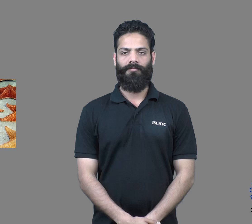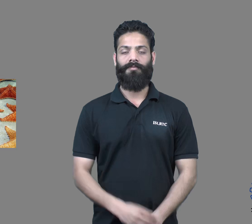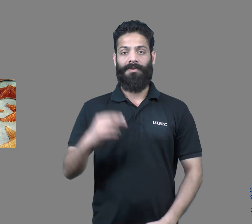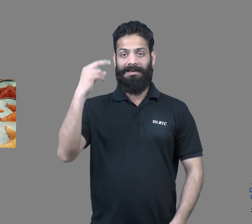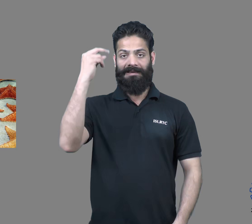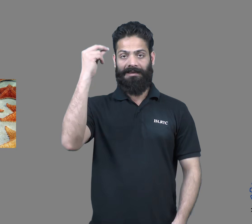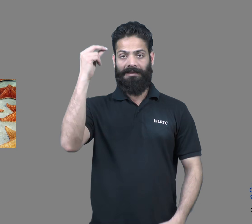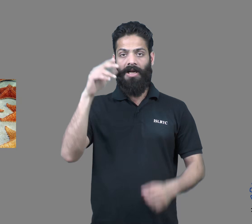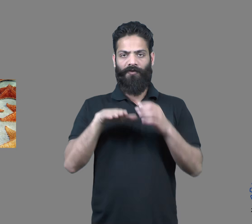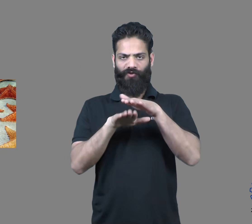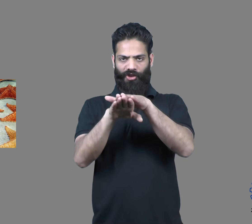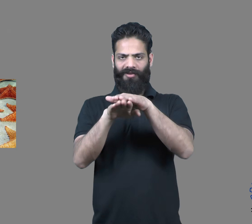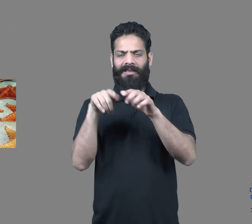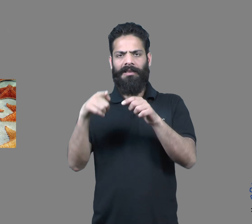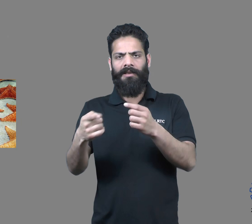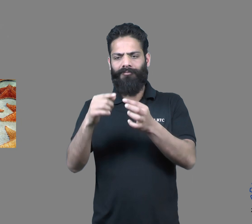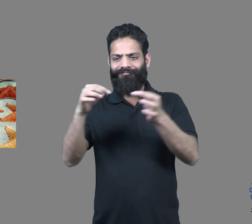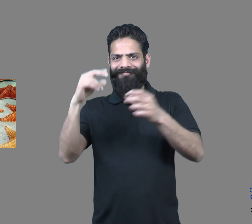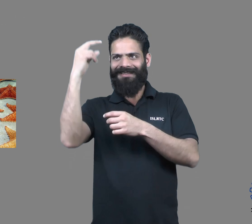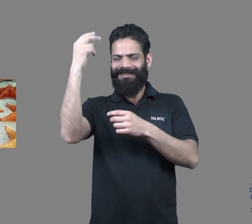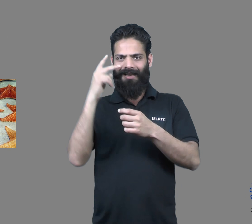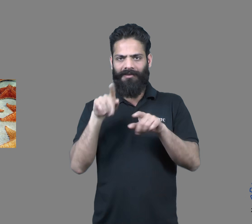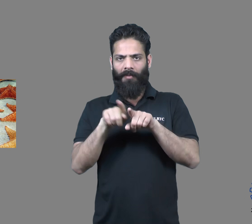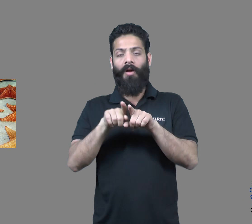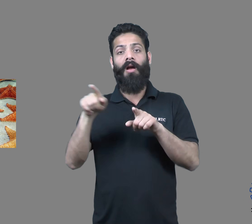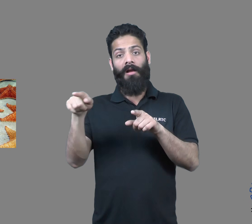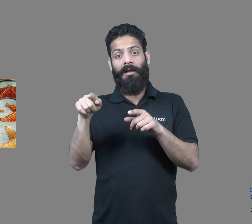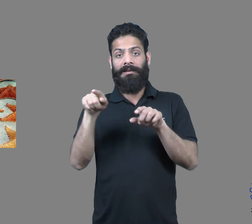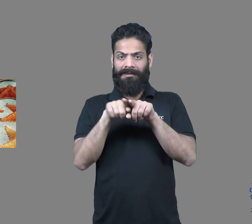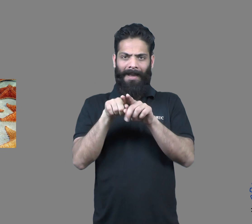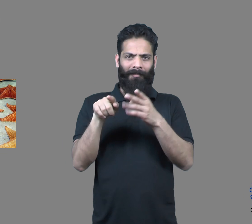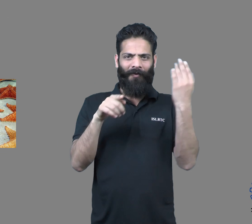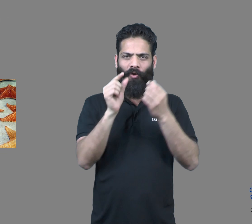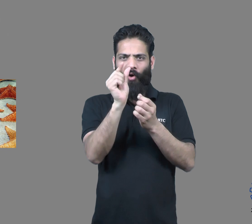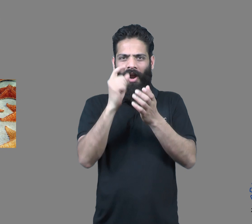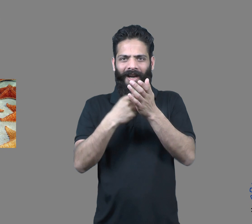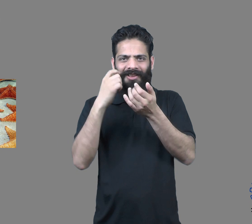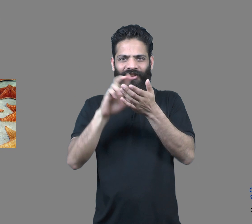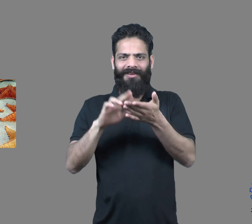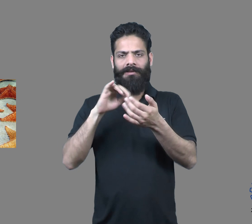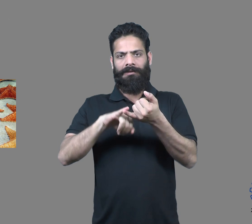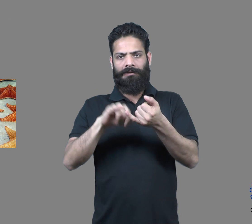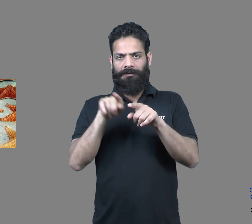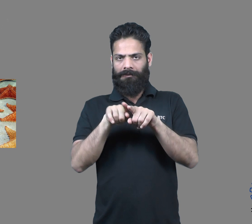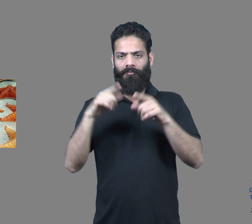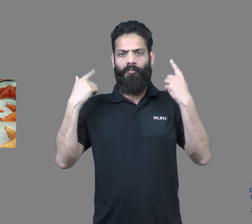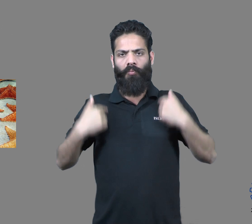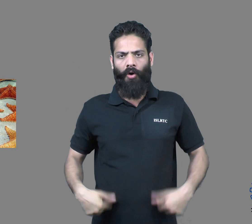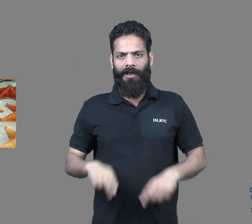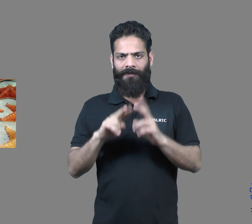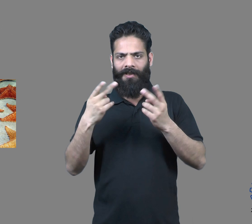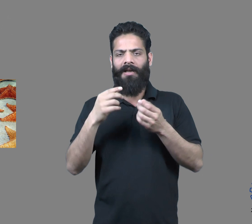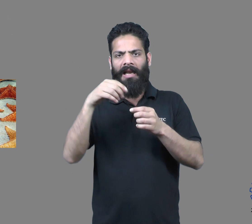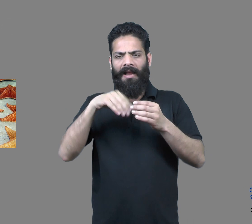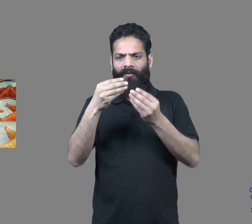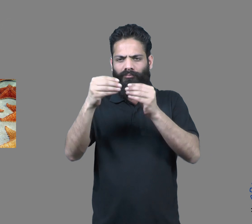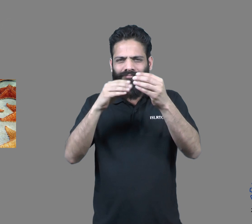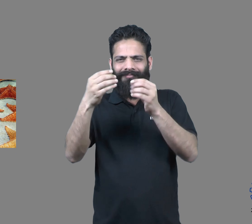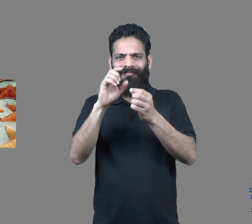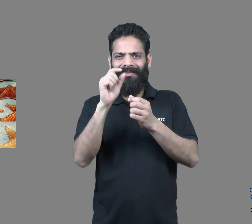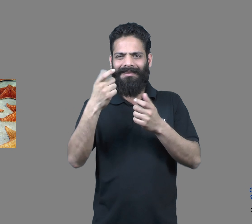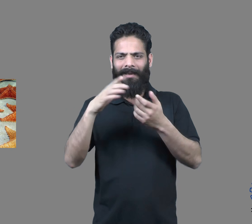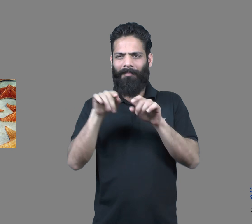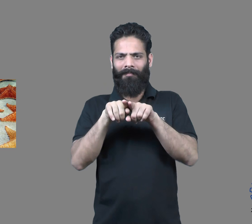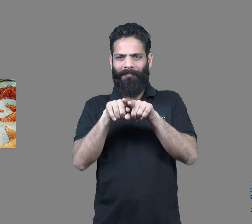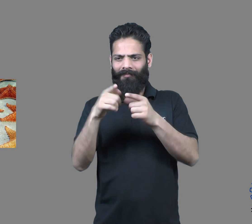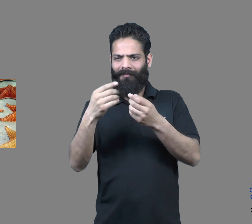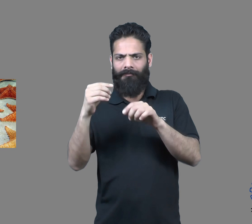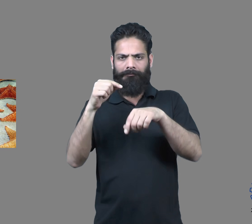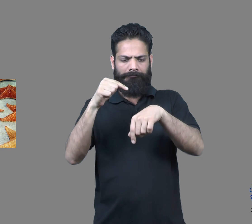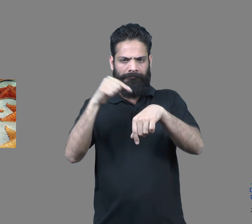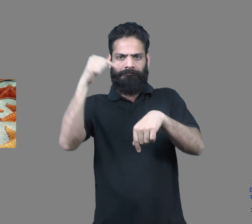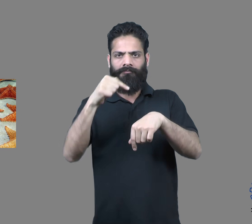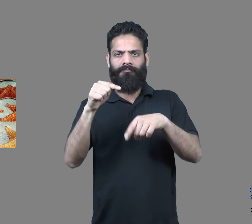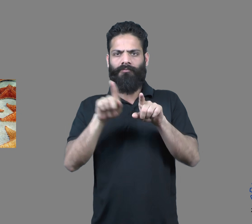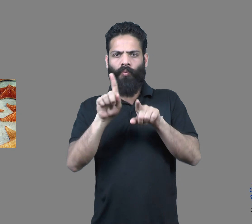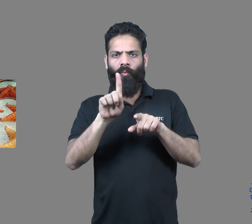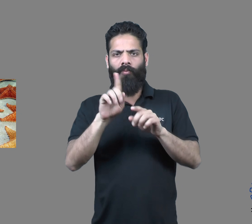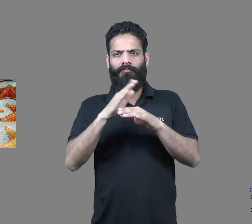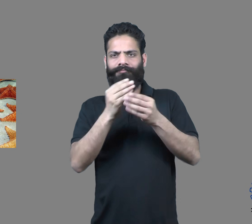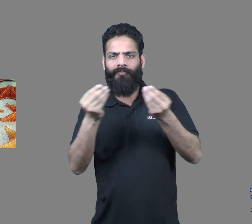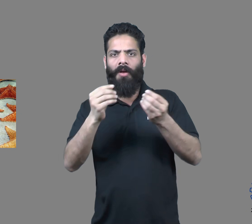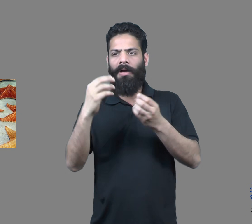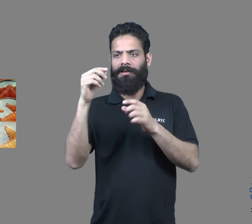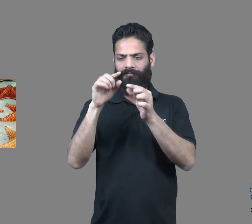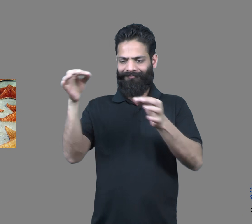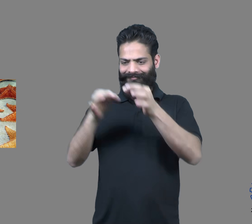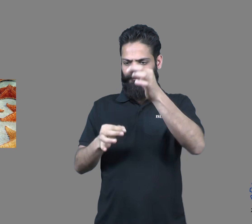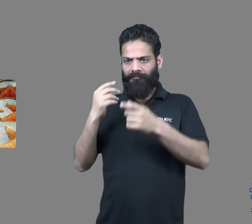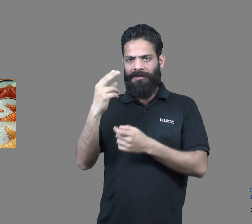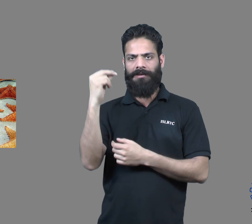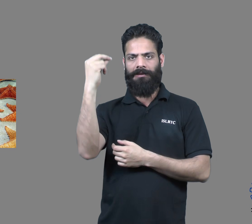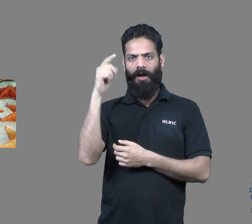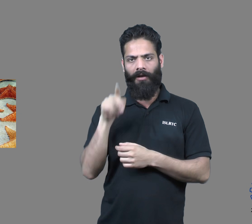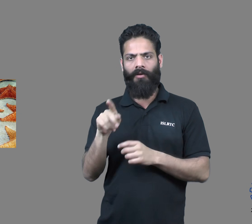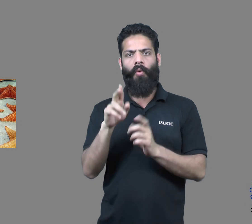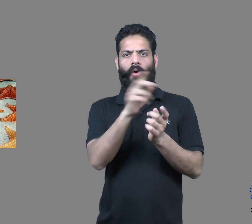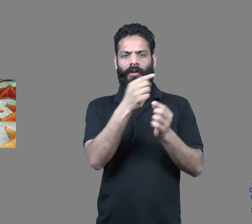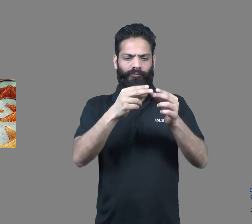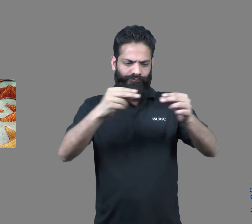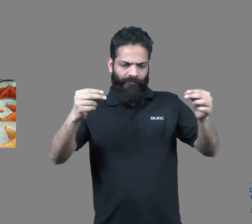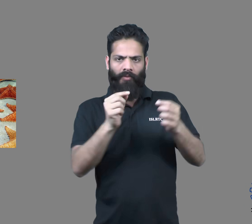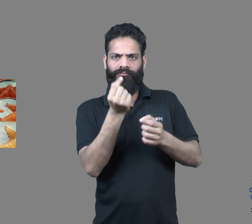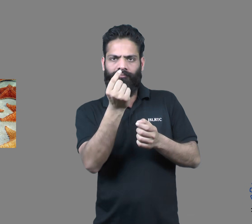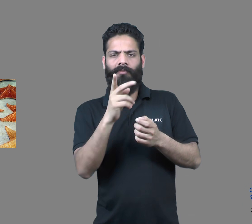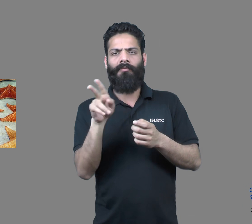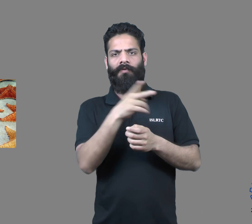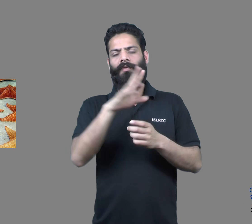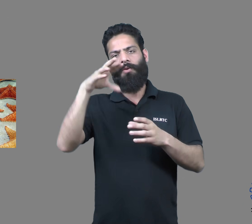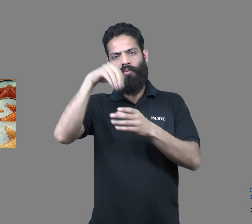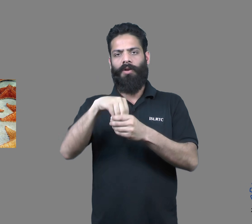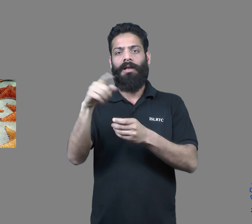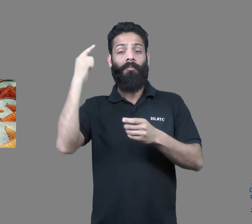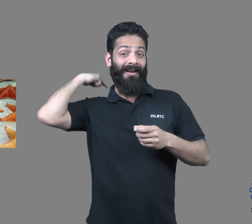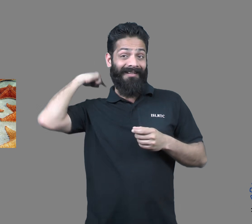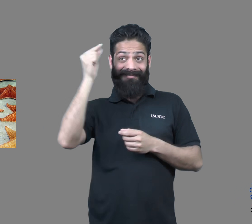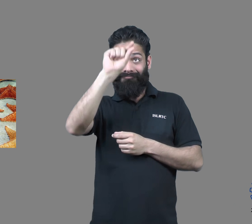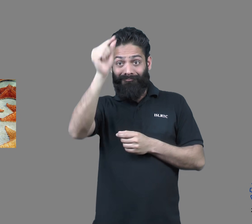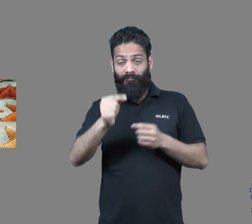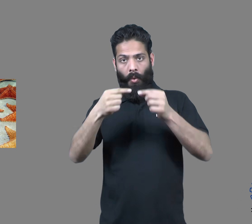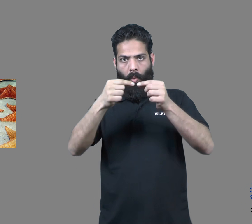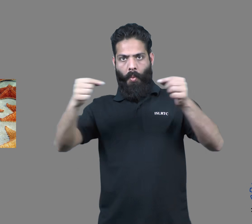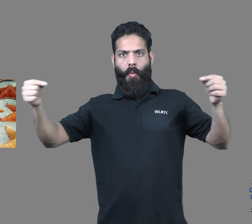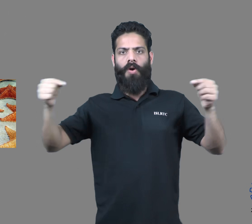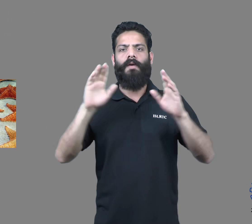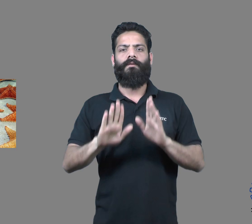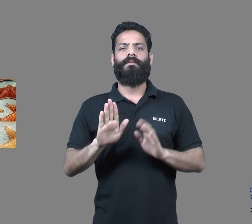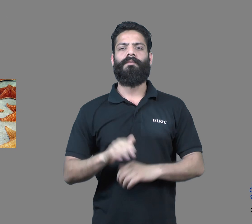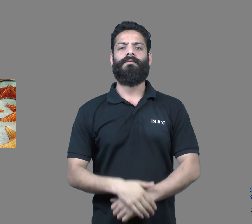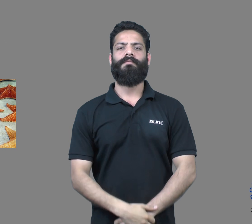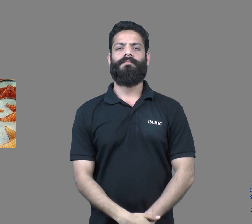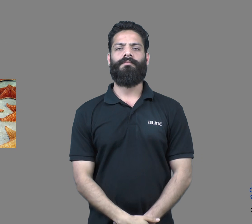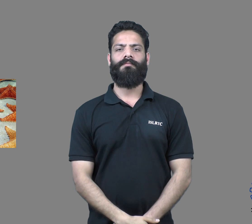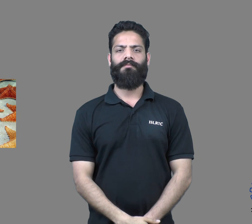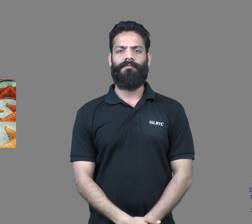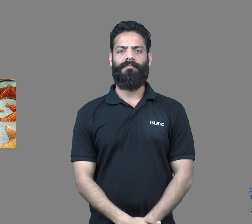Star Fish